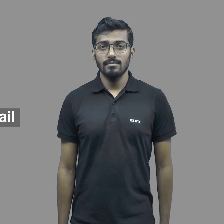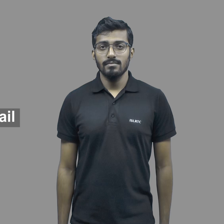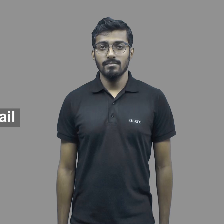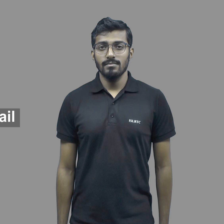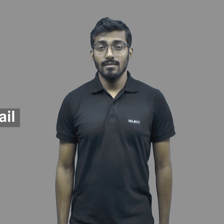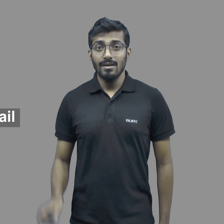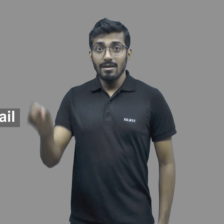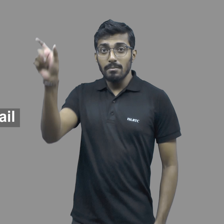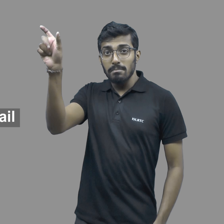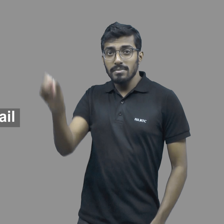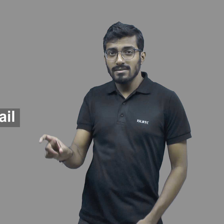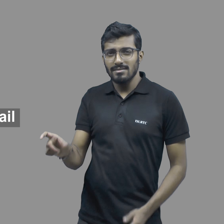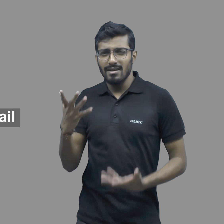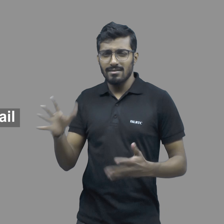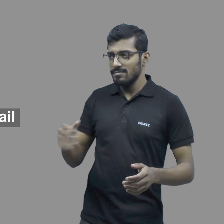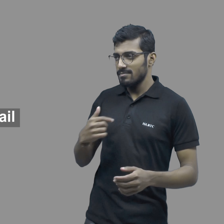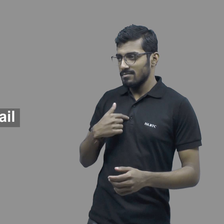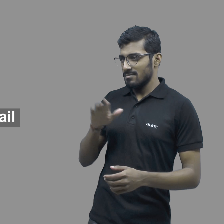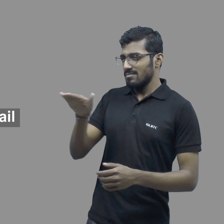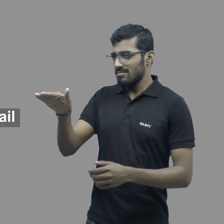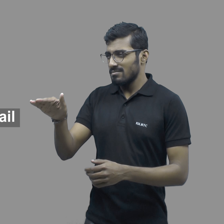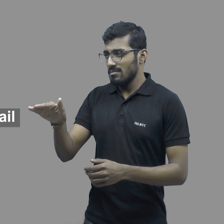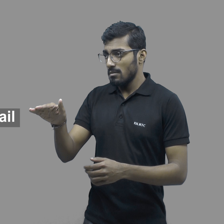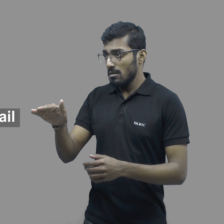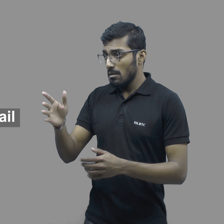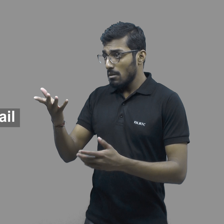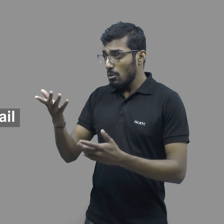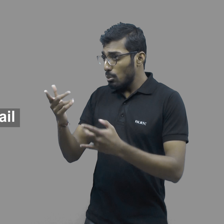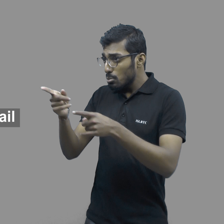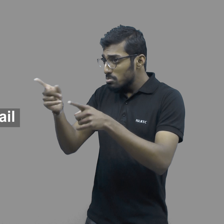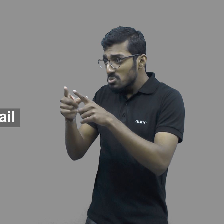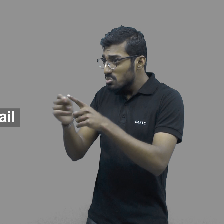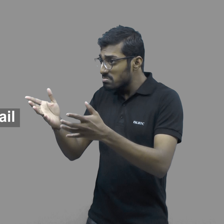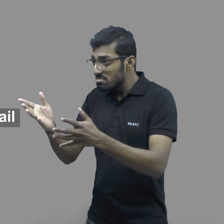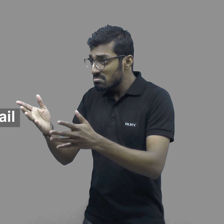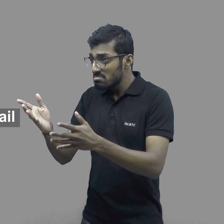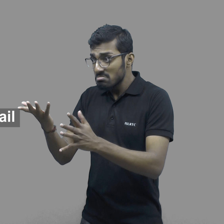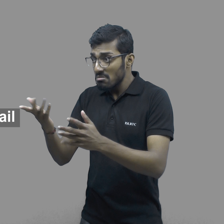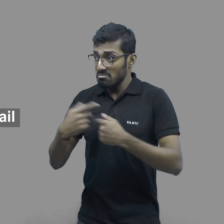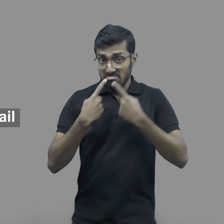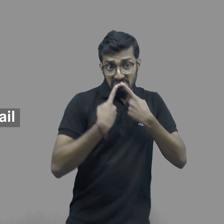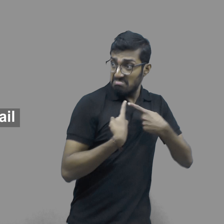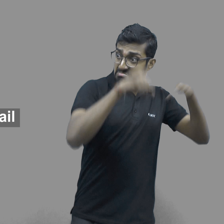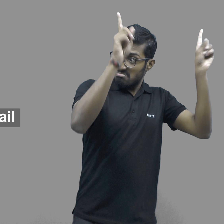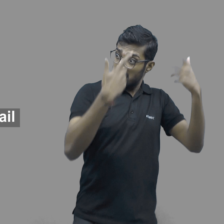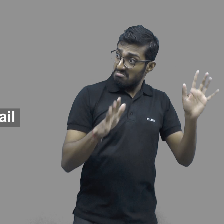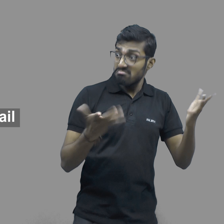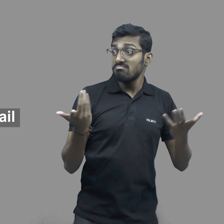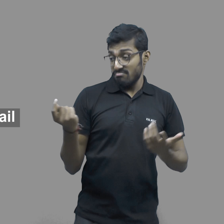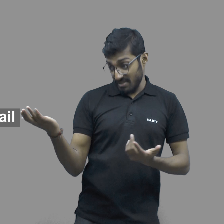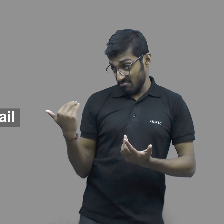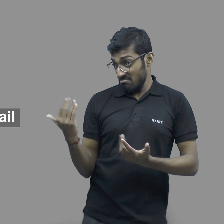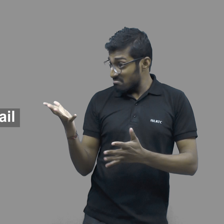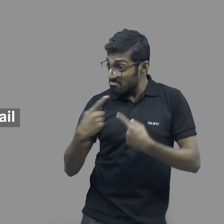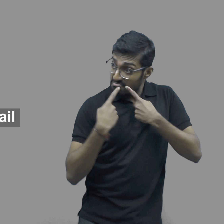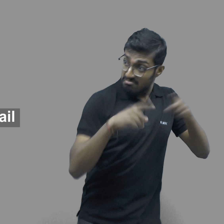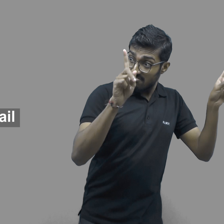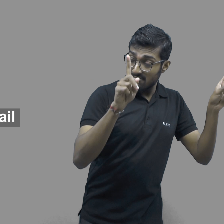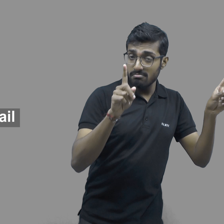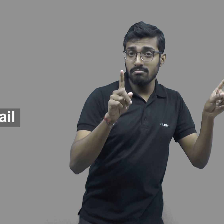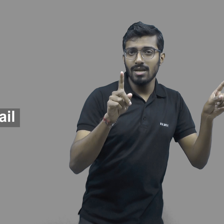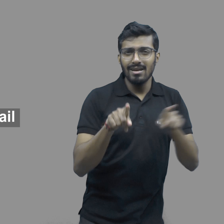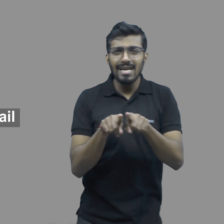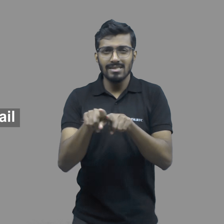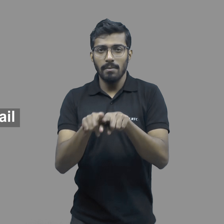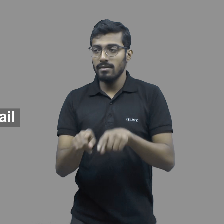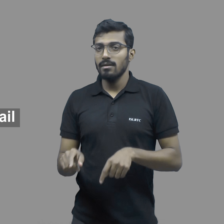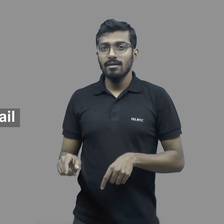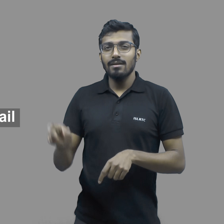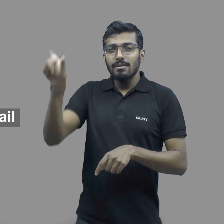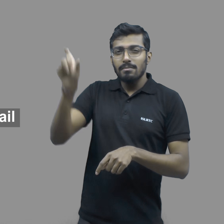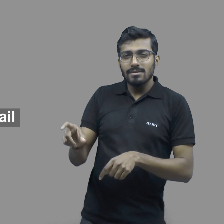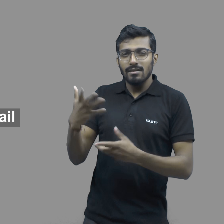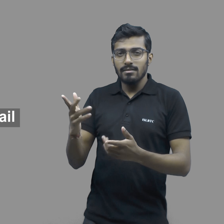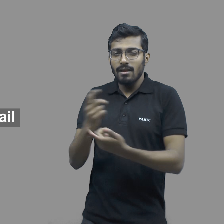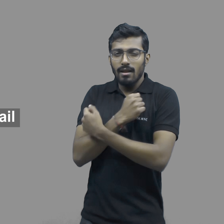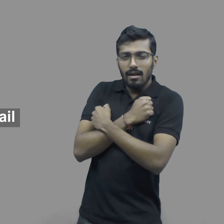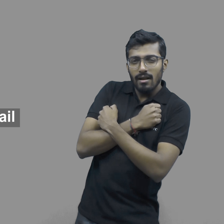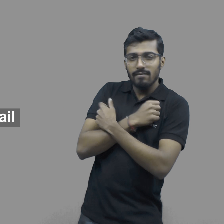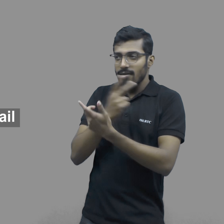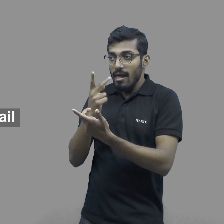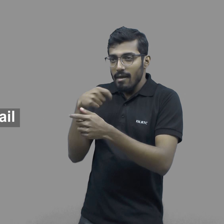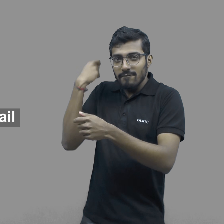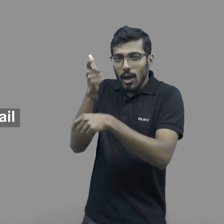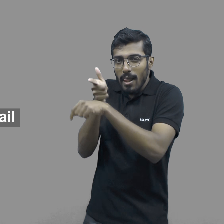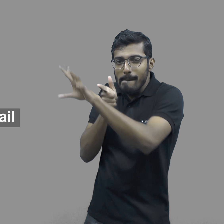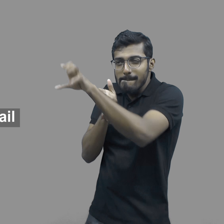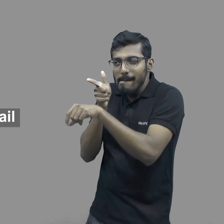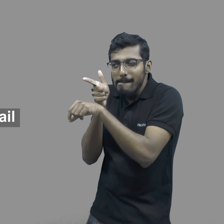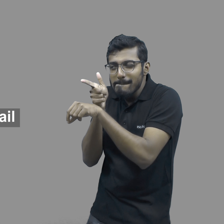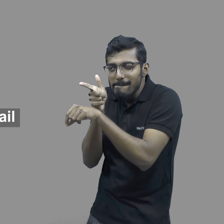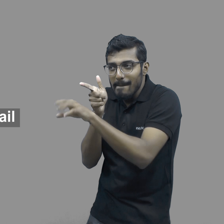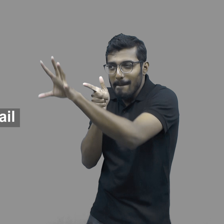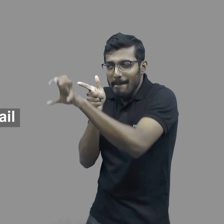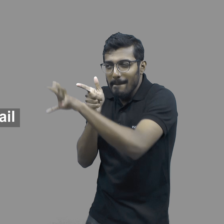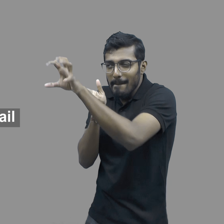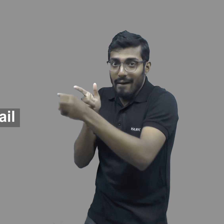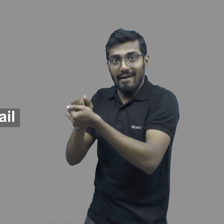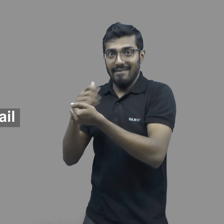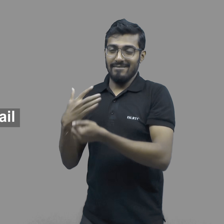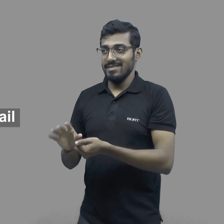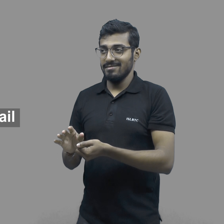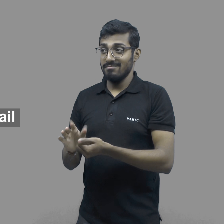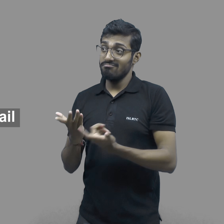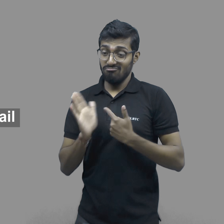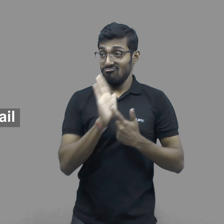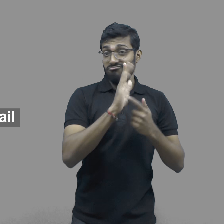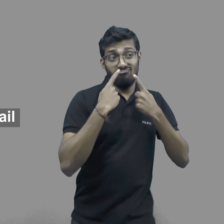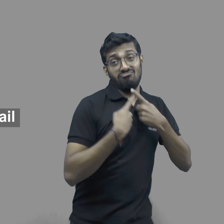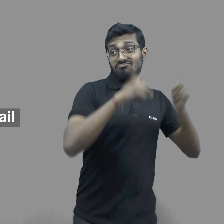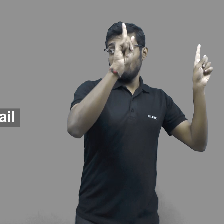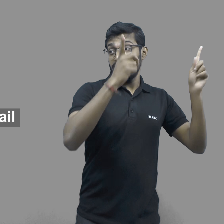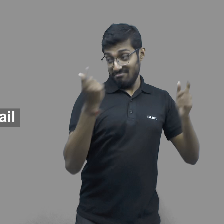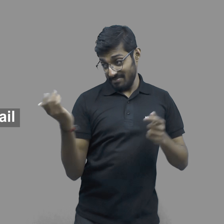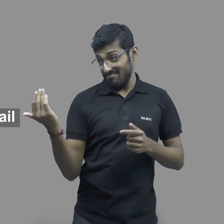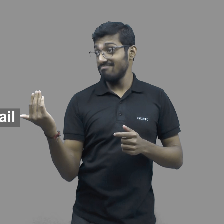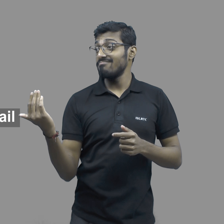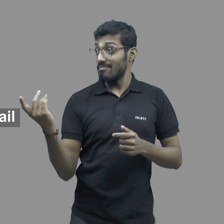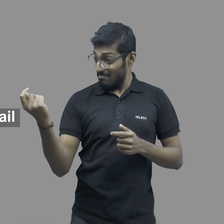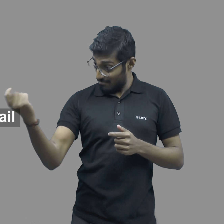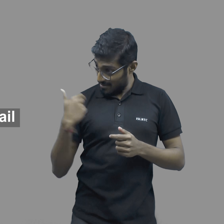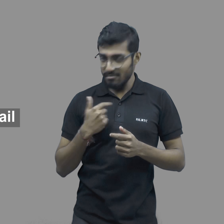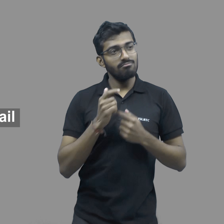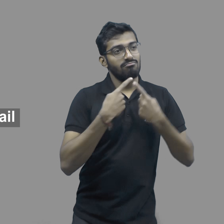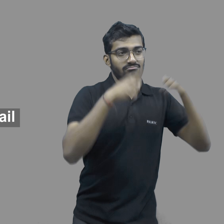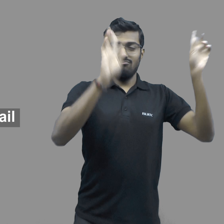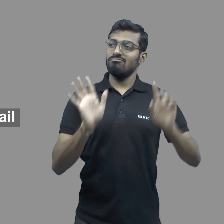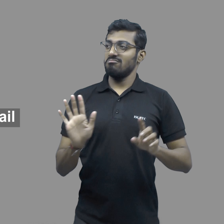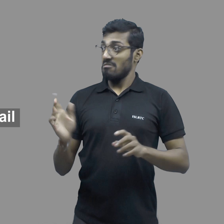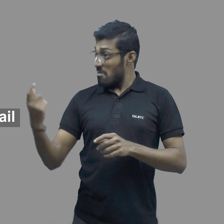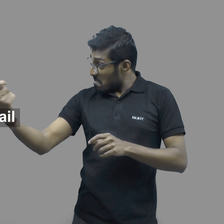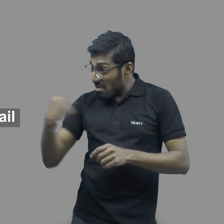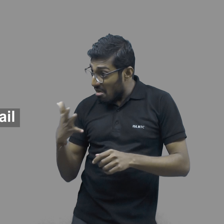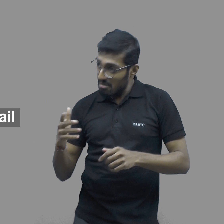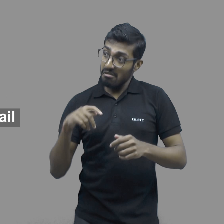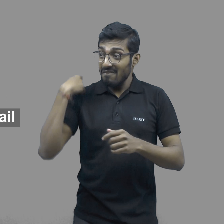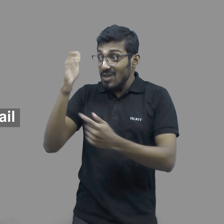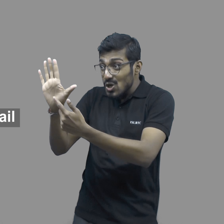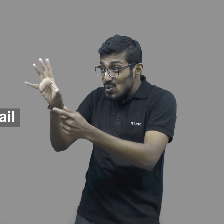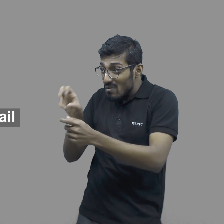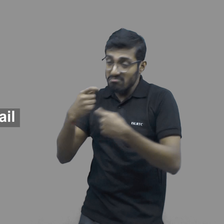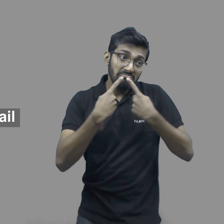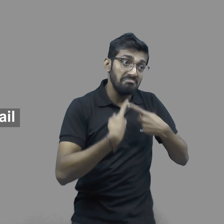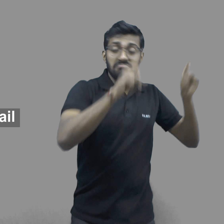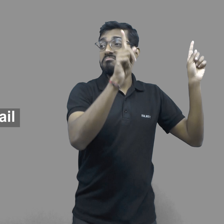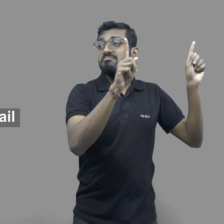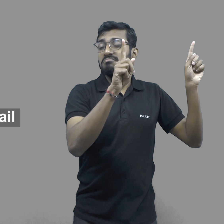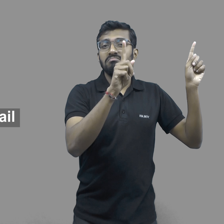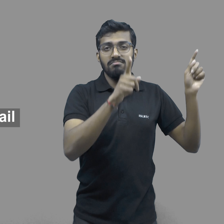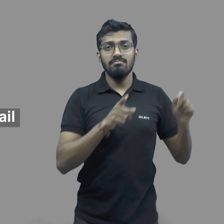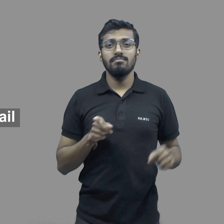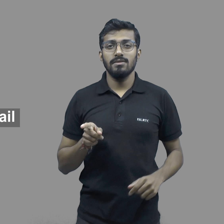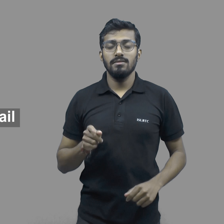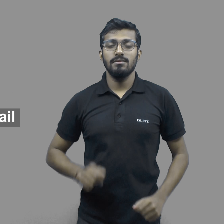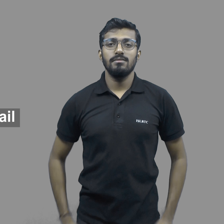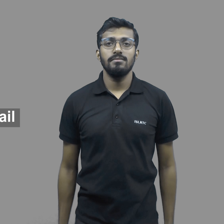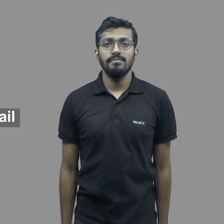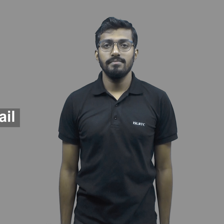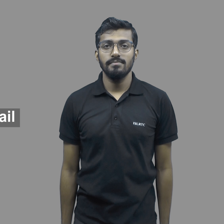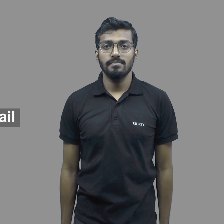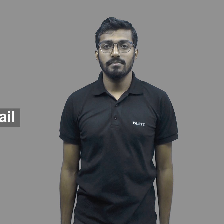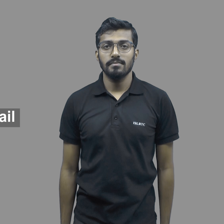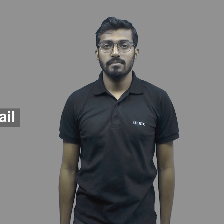Blackmail